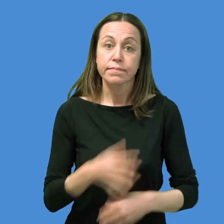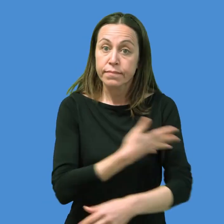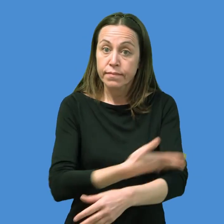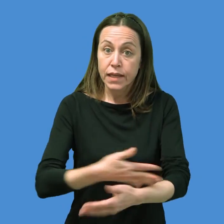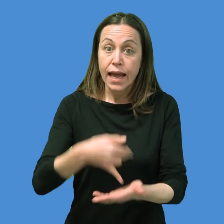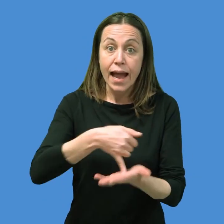sangre